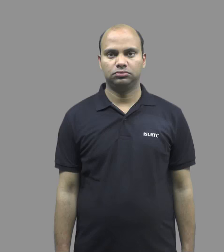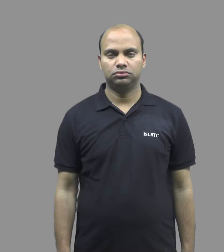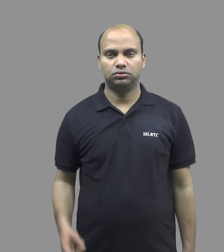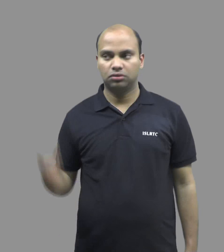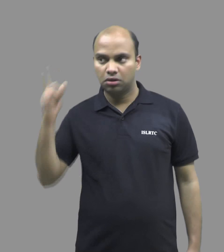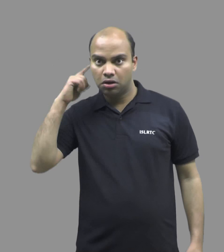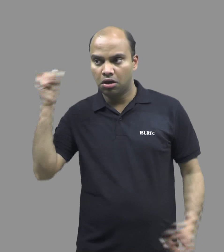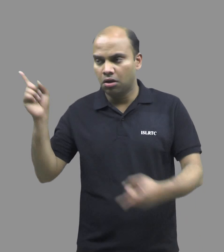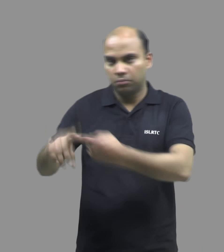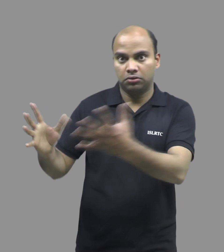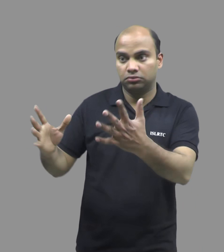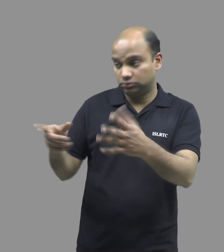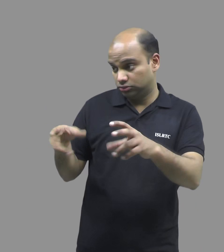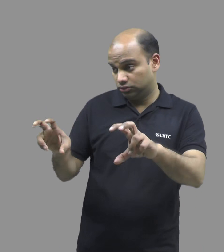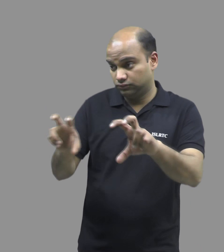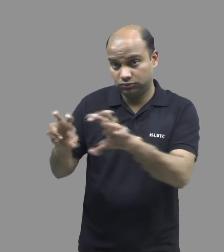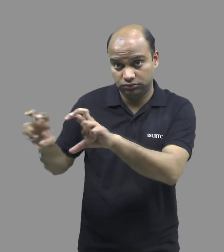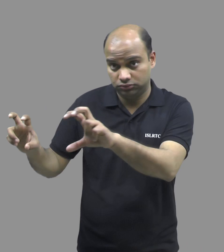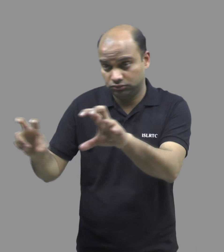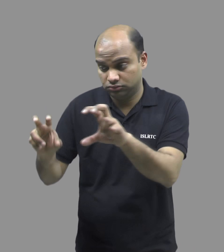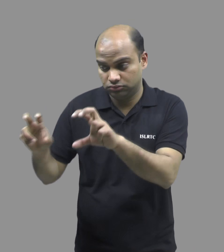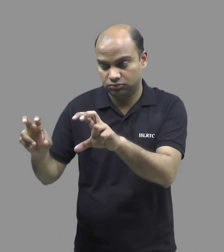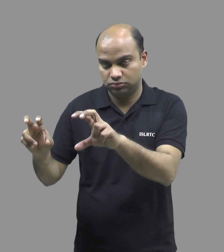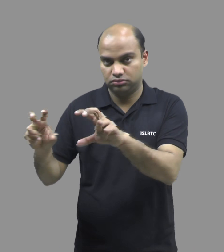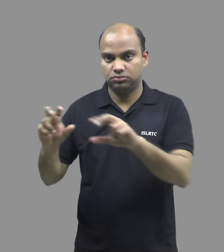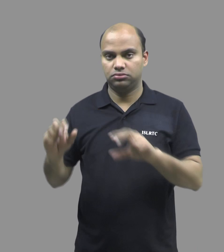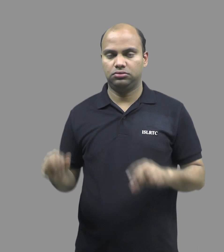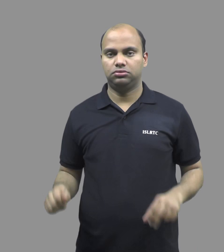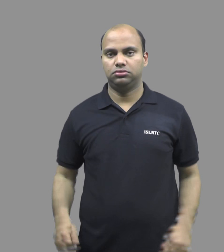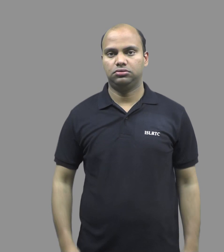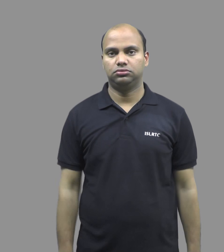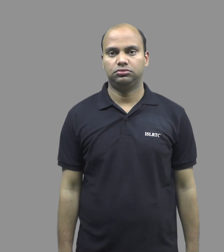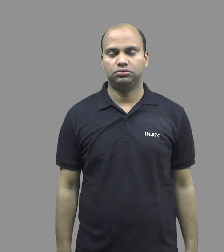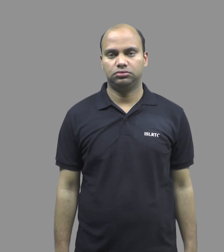Alert